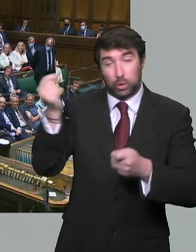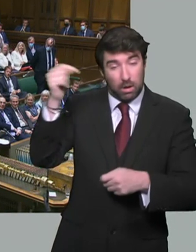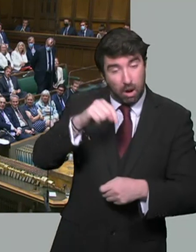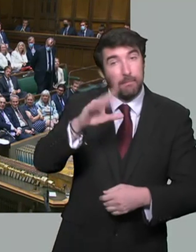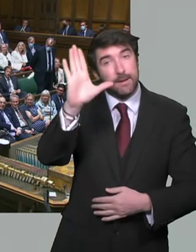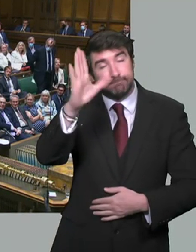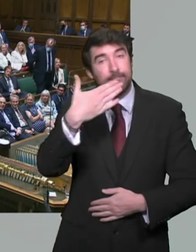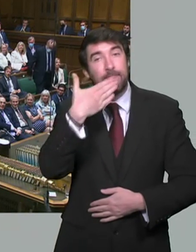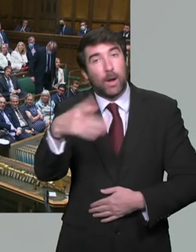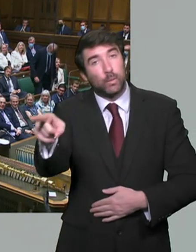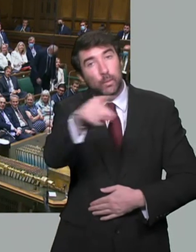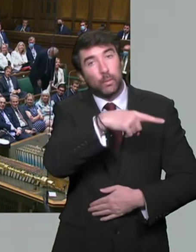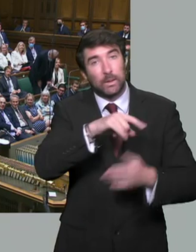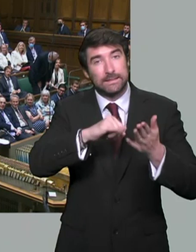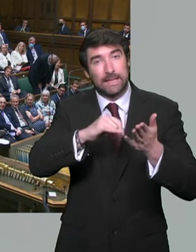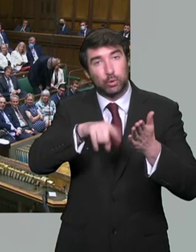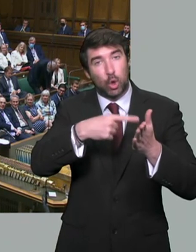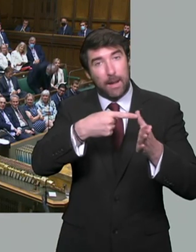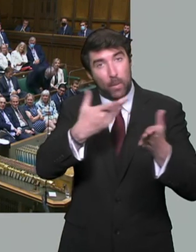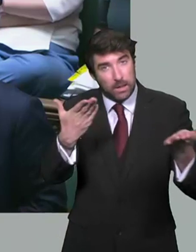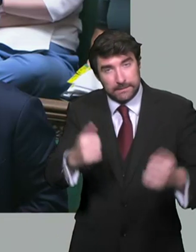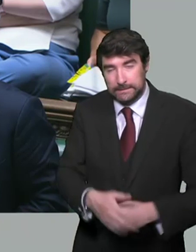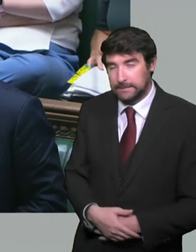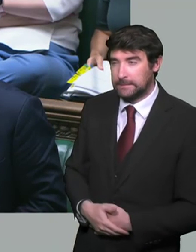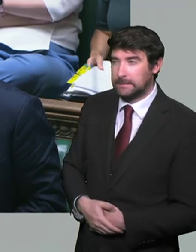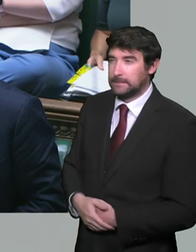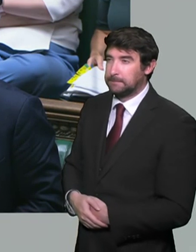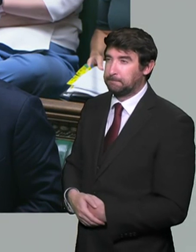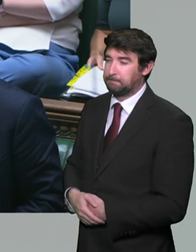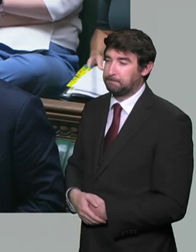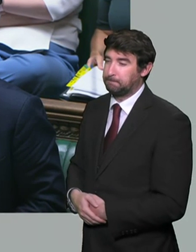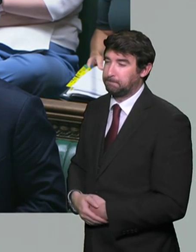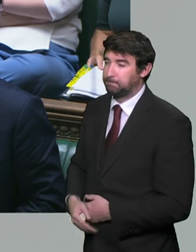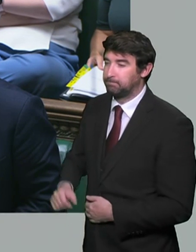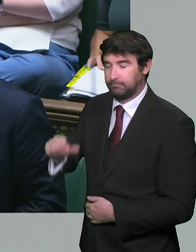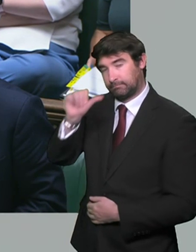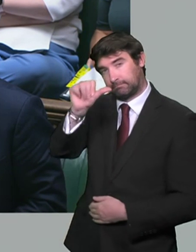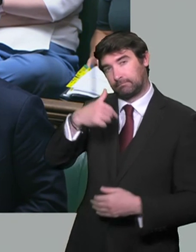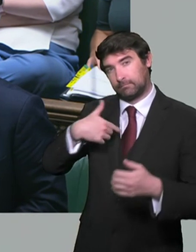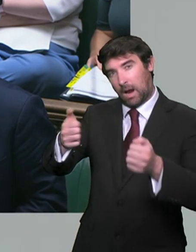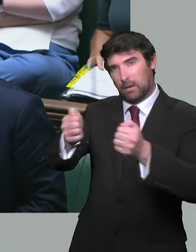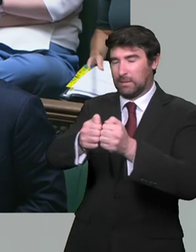I will indeed join my honourable Friend in thanking St John Ambulance for everything it has done.